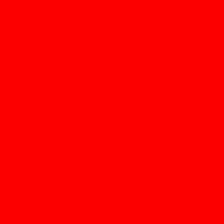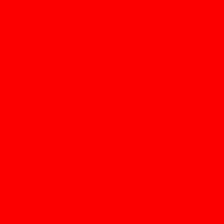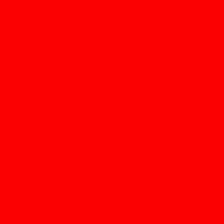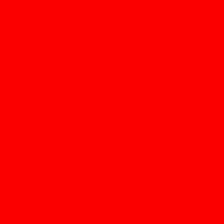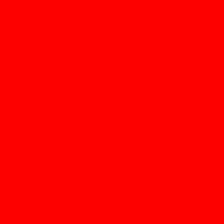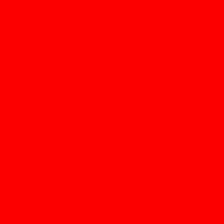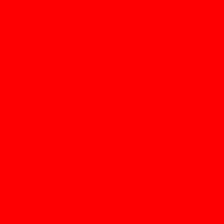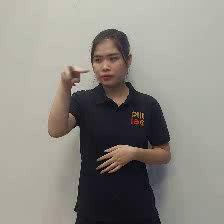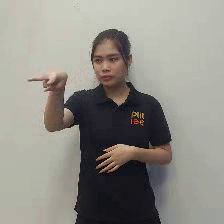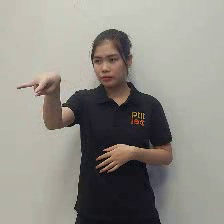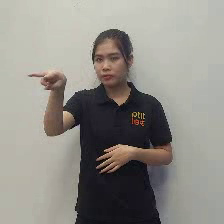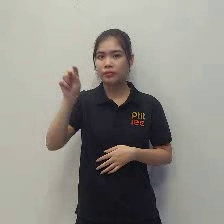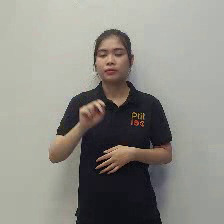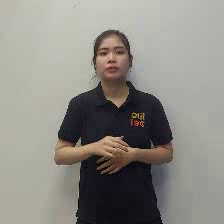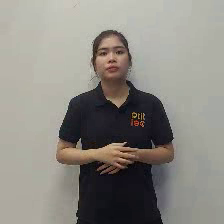Nhìn